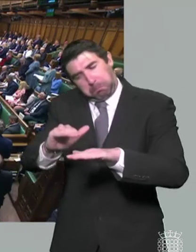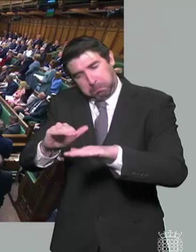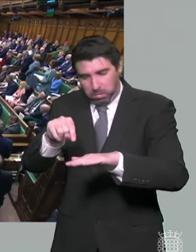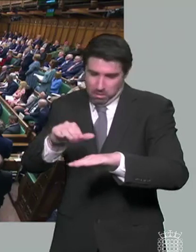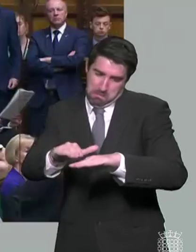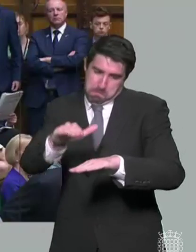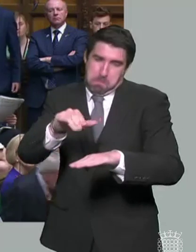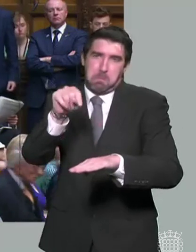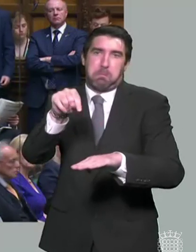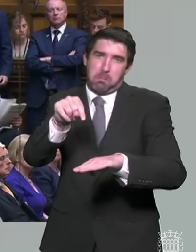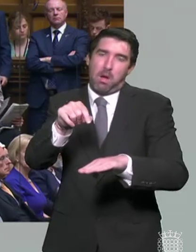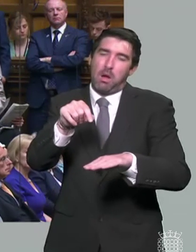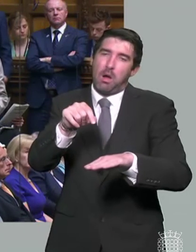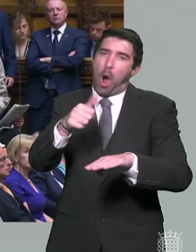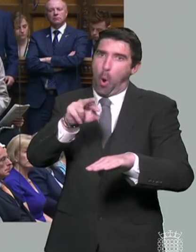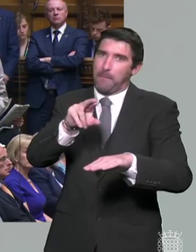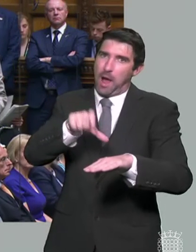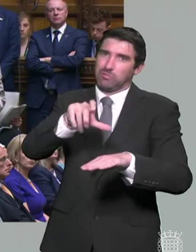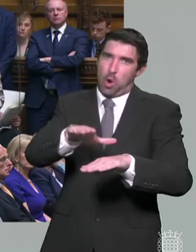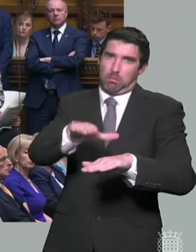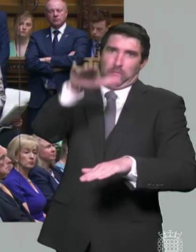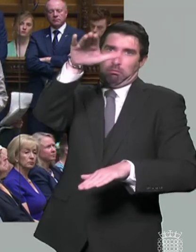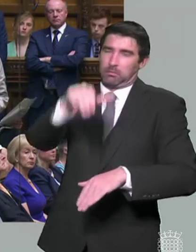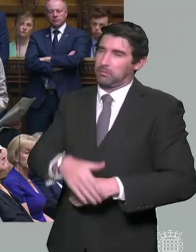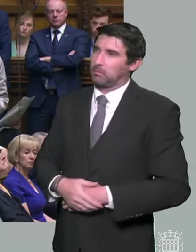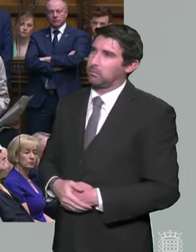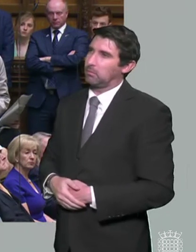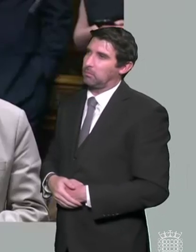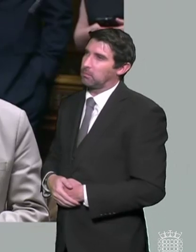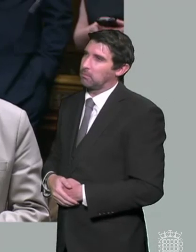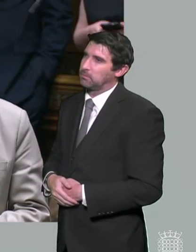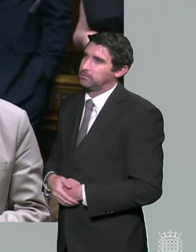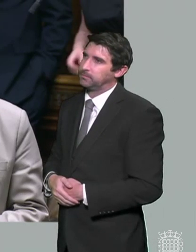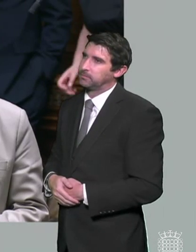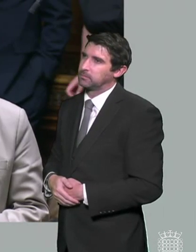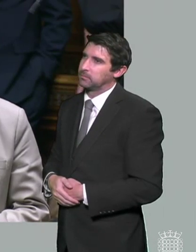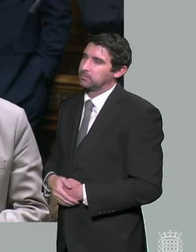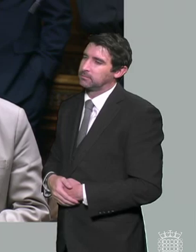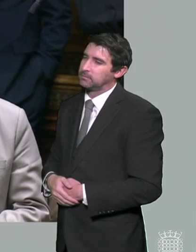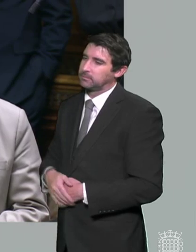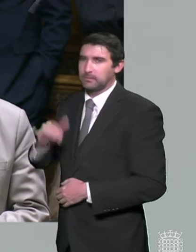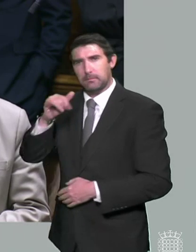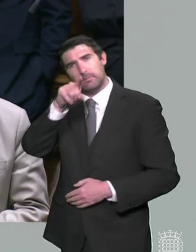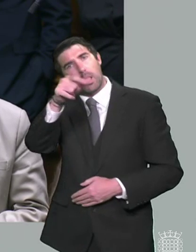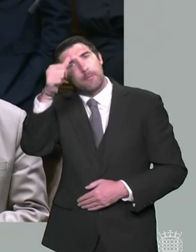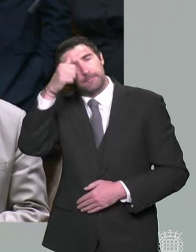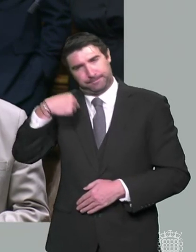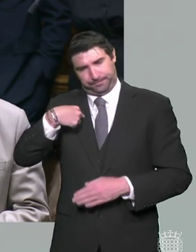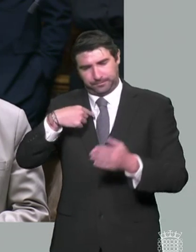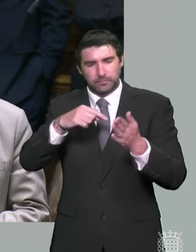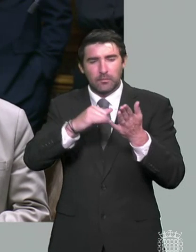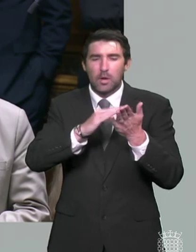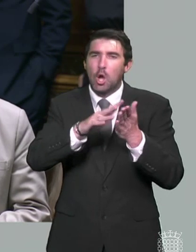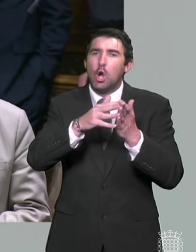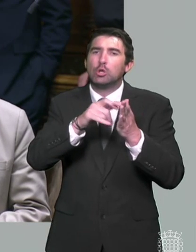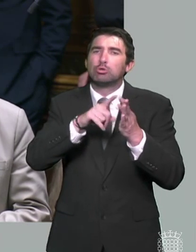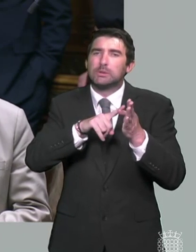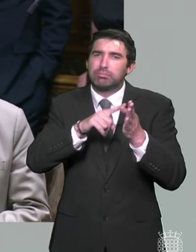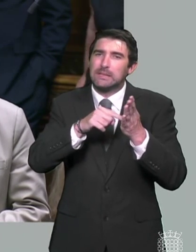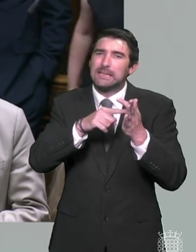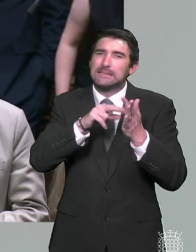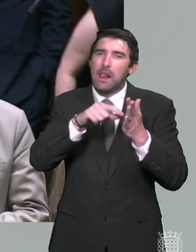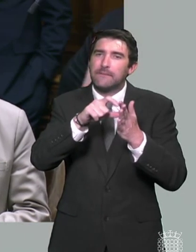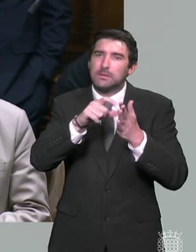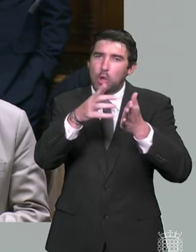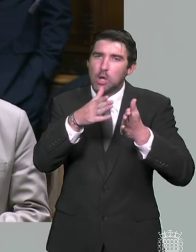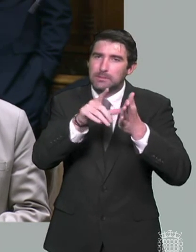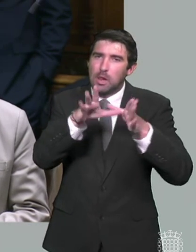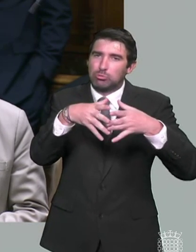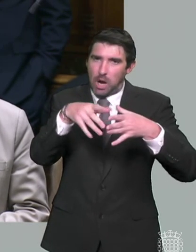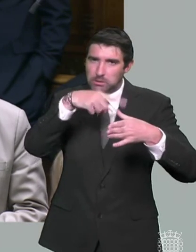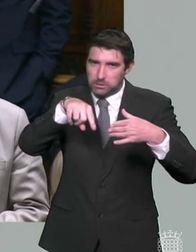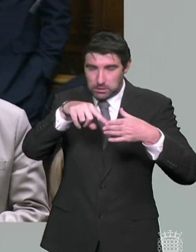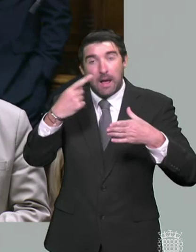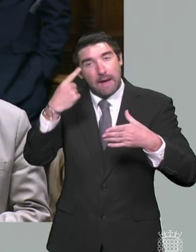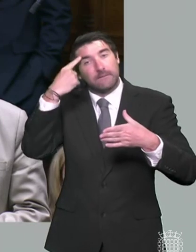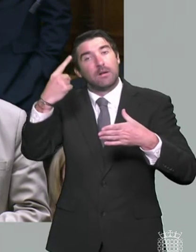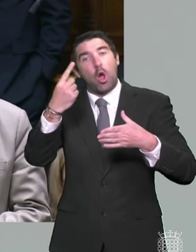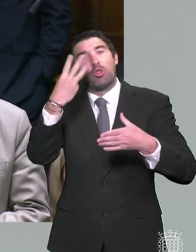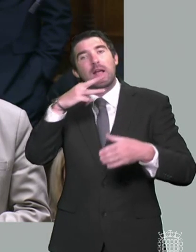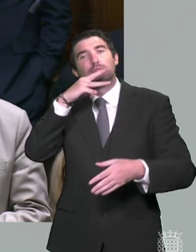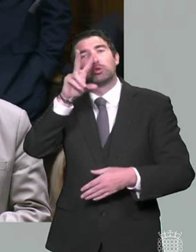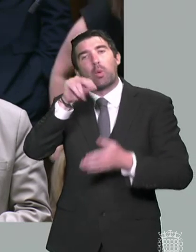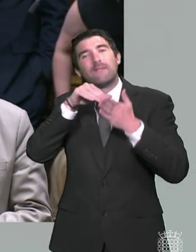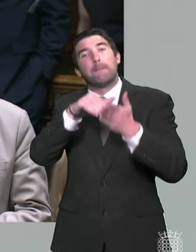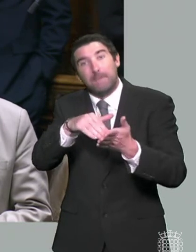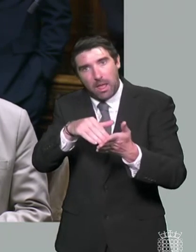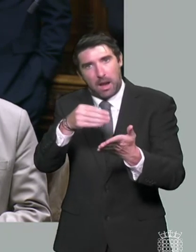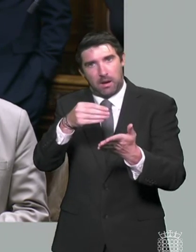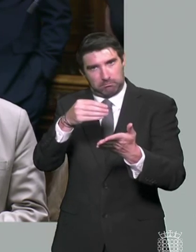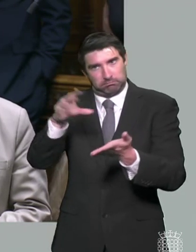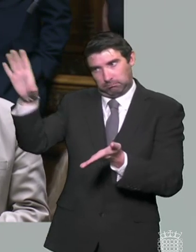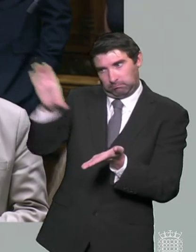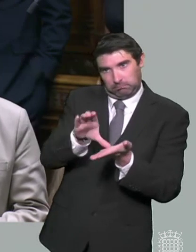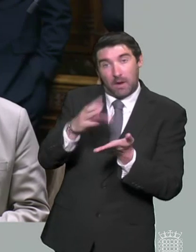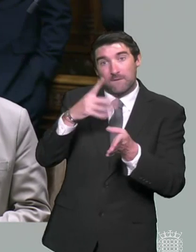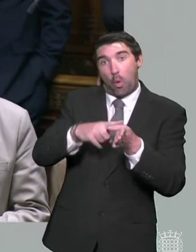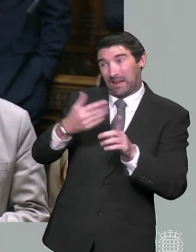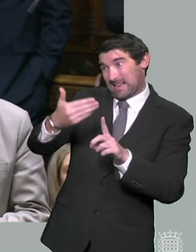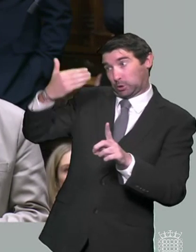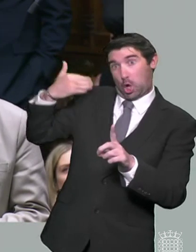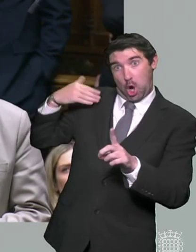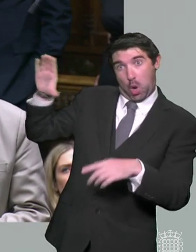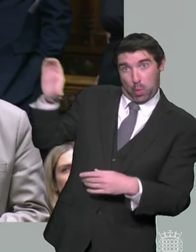My right honourable Friend may be aware that the Shrewsbury and Telford Hospital NHS Trust has recently submitted a revised outline business case in support of its £312 million capital allocation made by the Department of Health and Social Care four years ago.